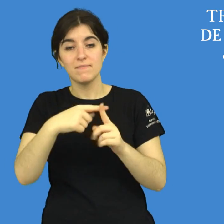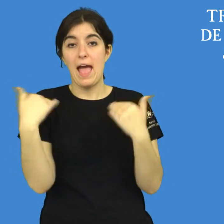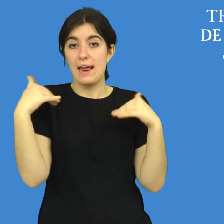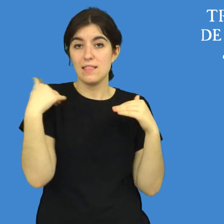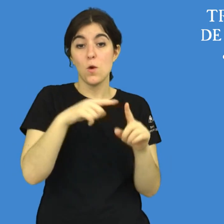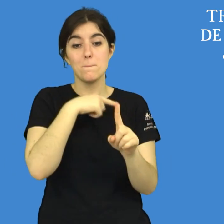ejercicio